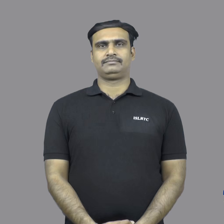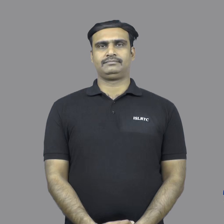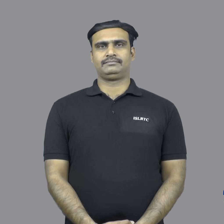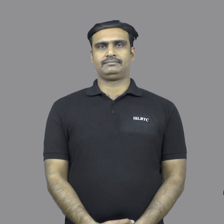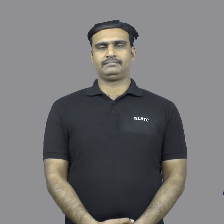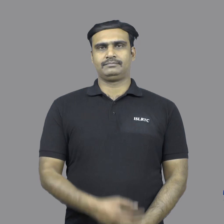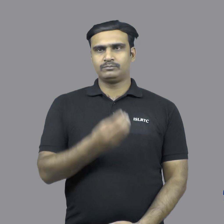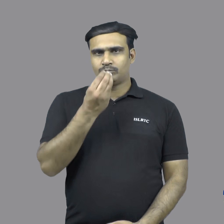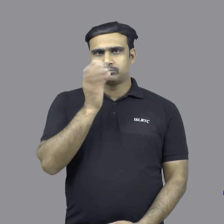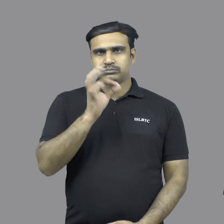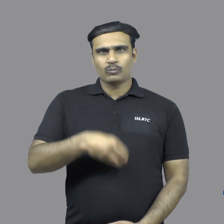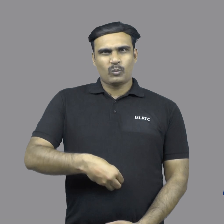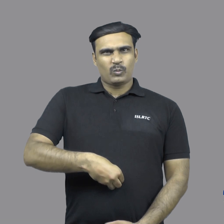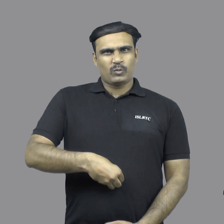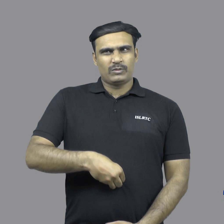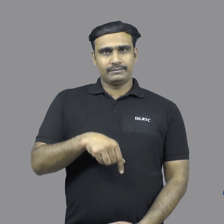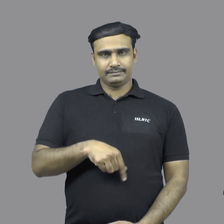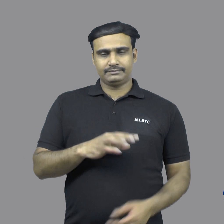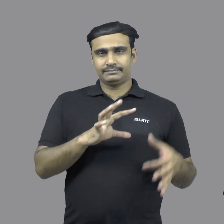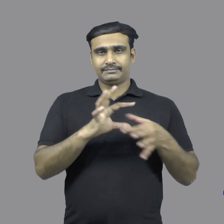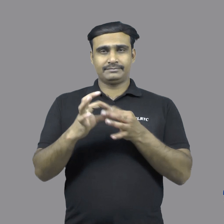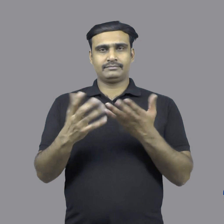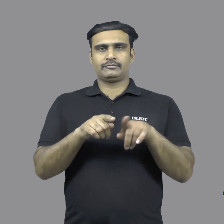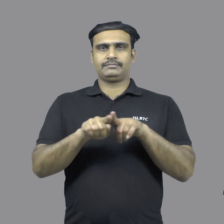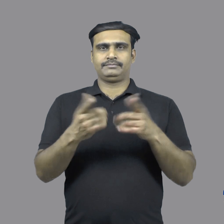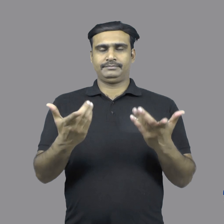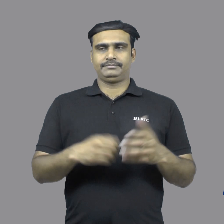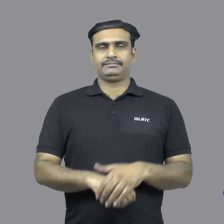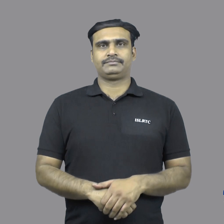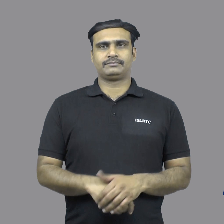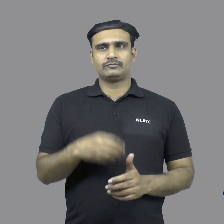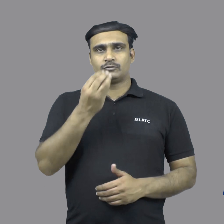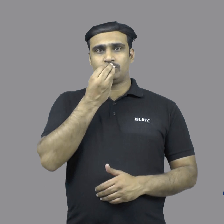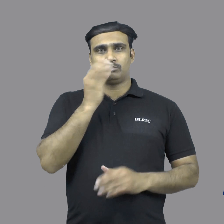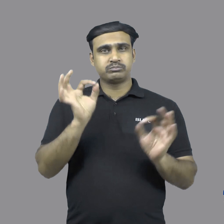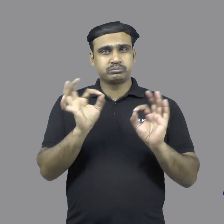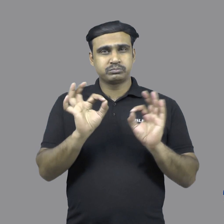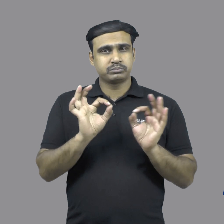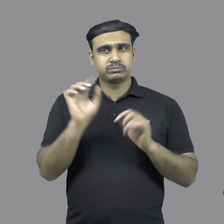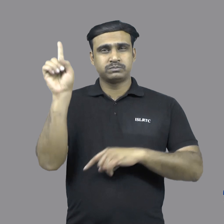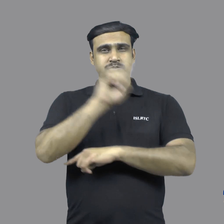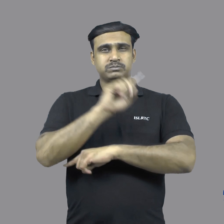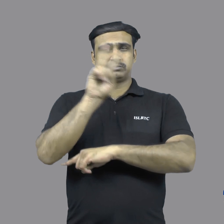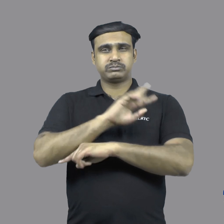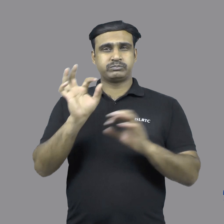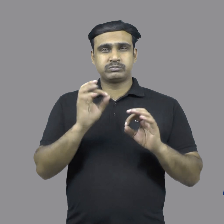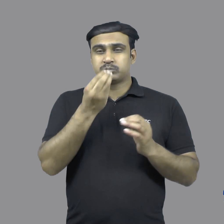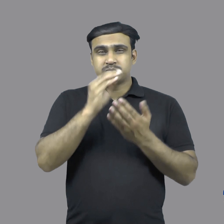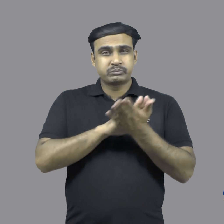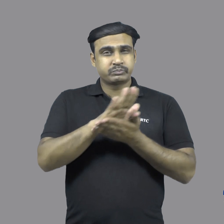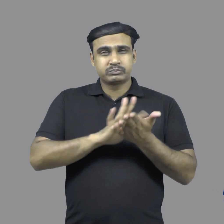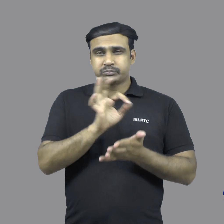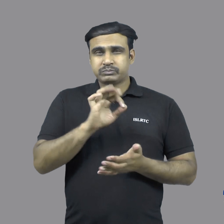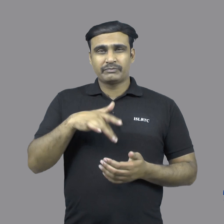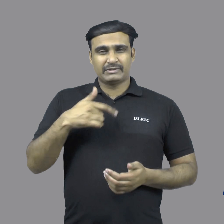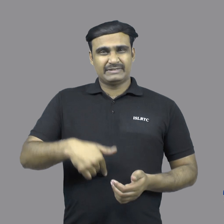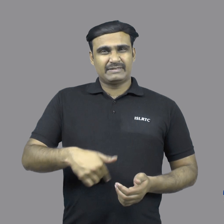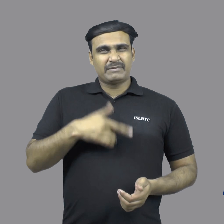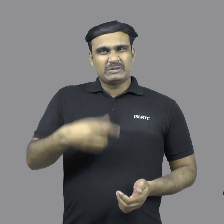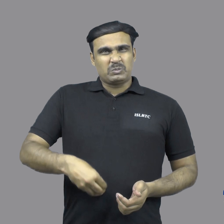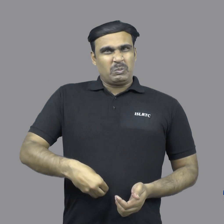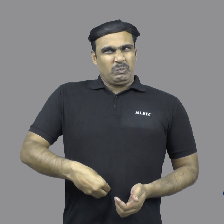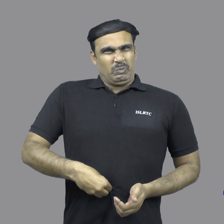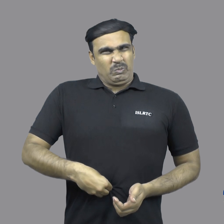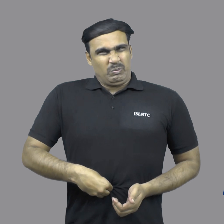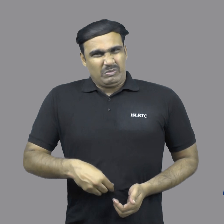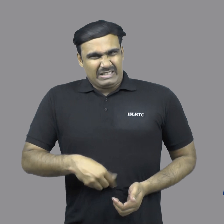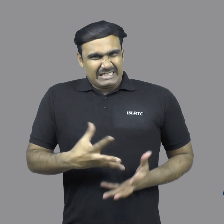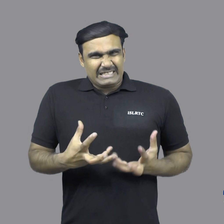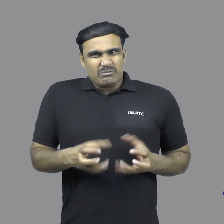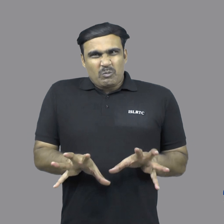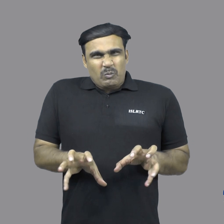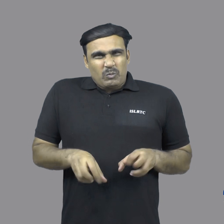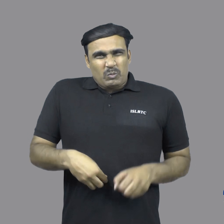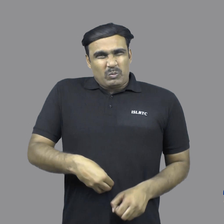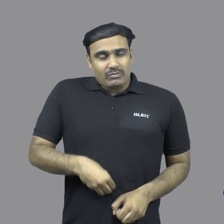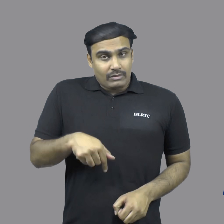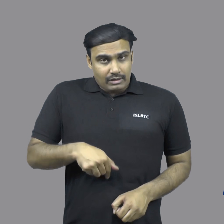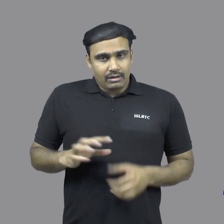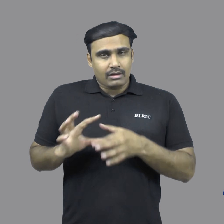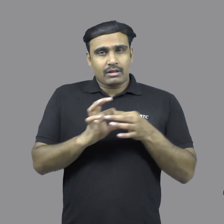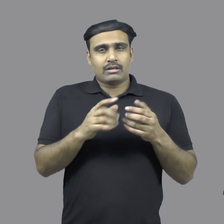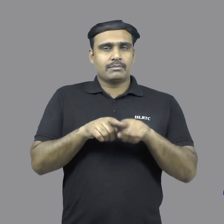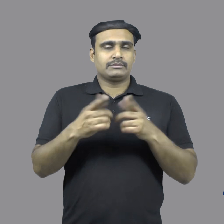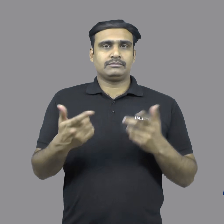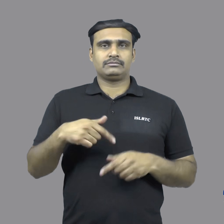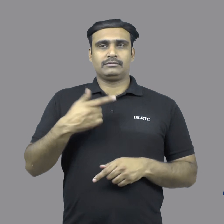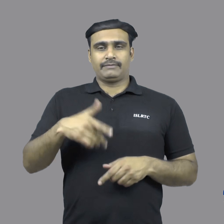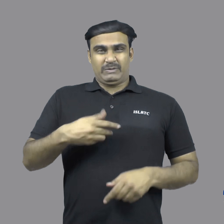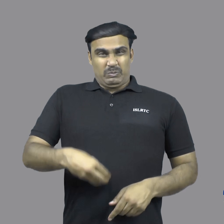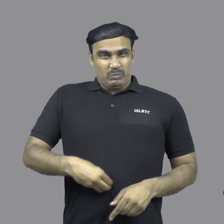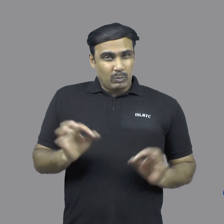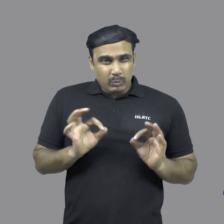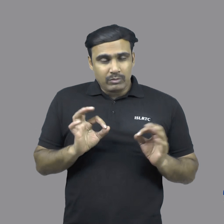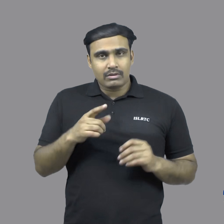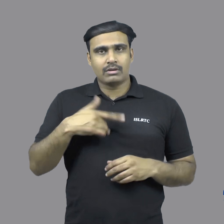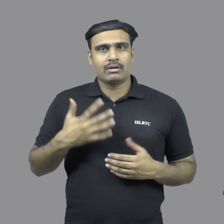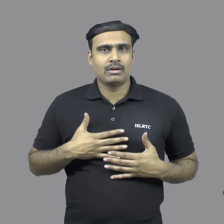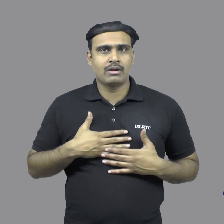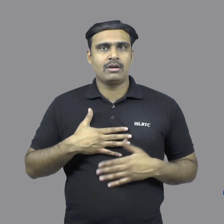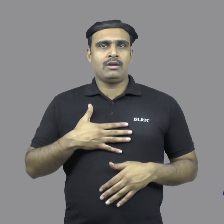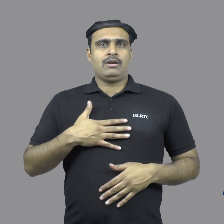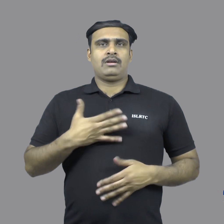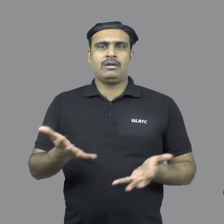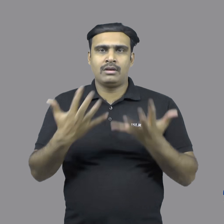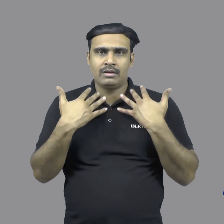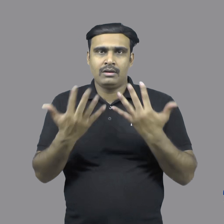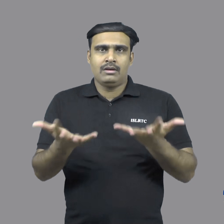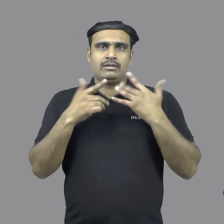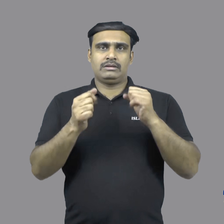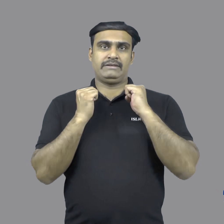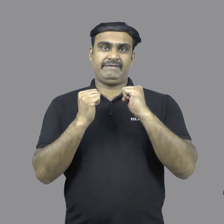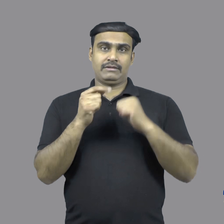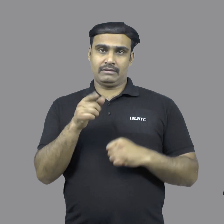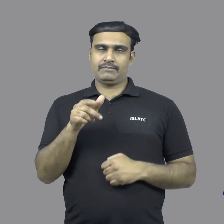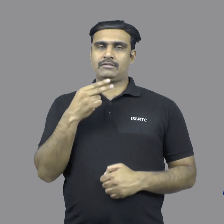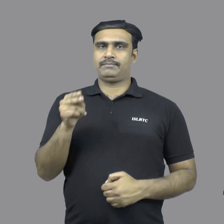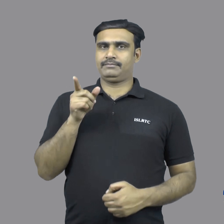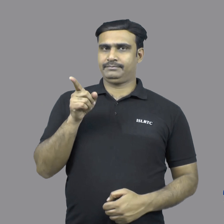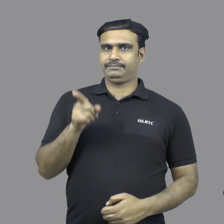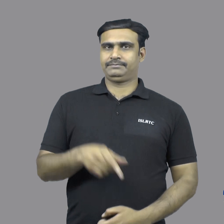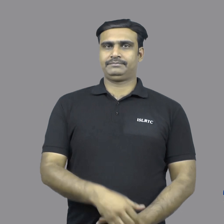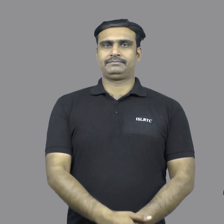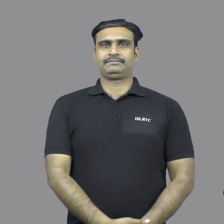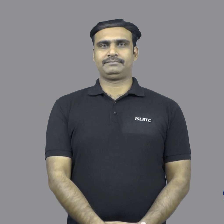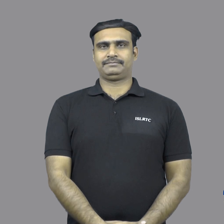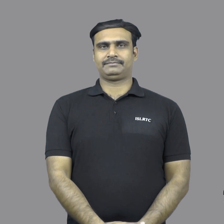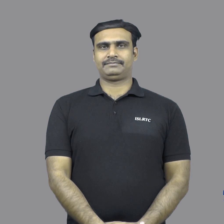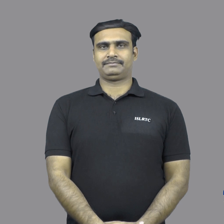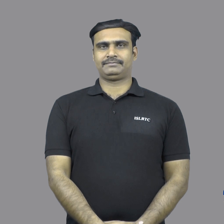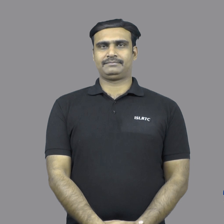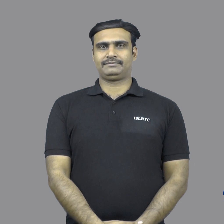Dyspnea